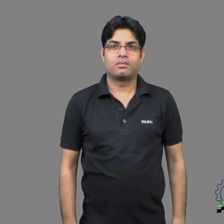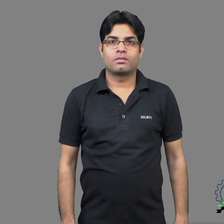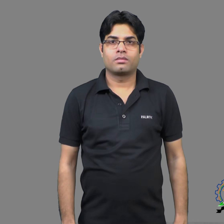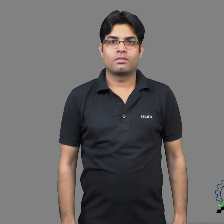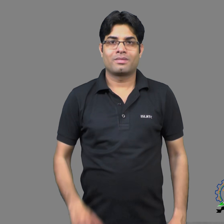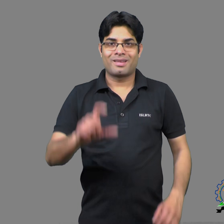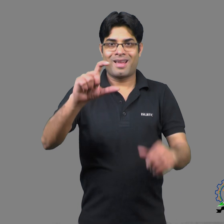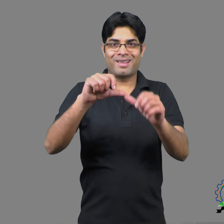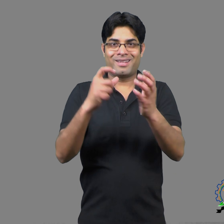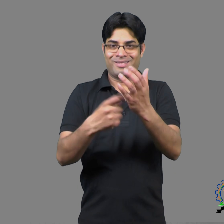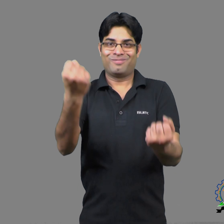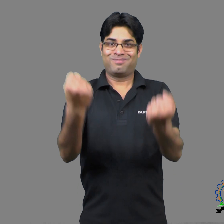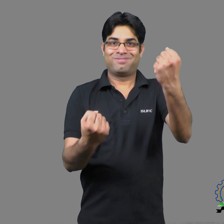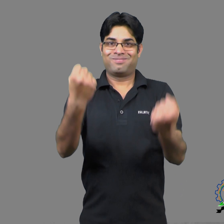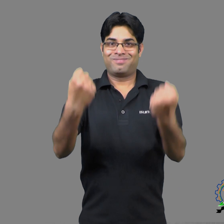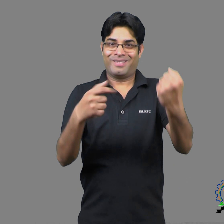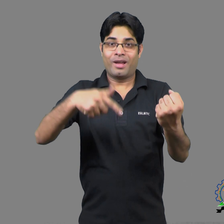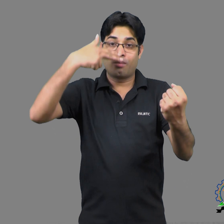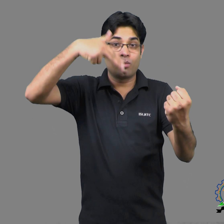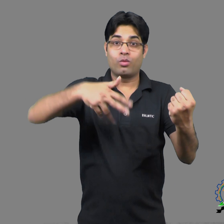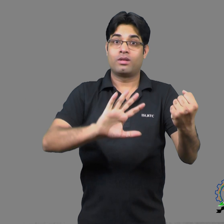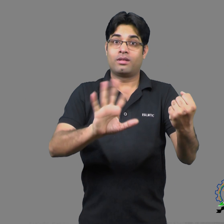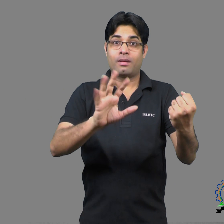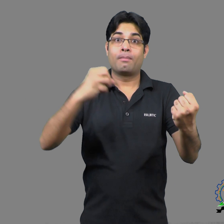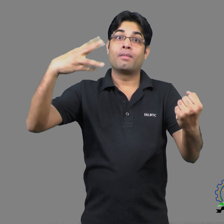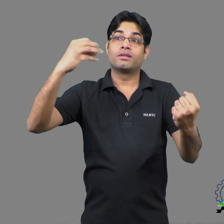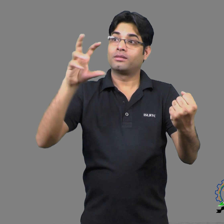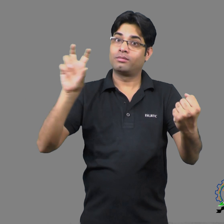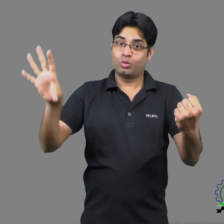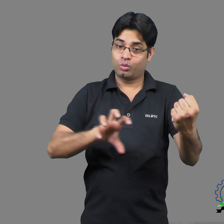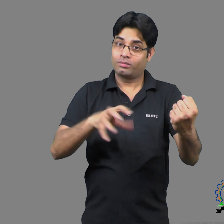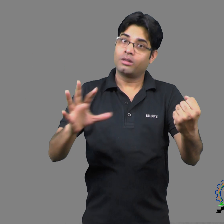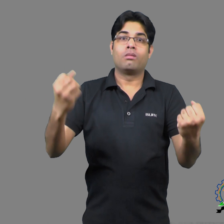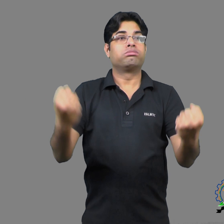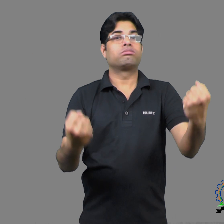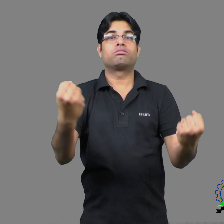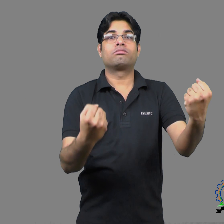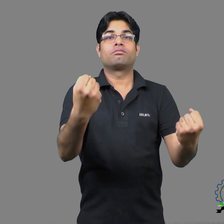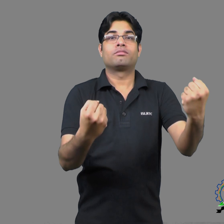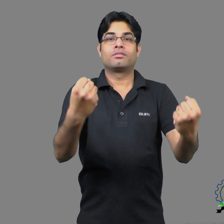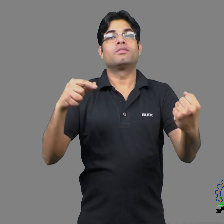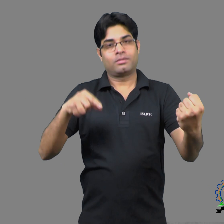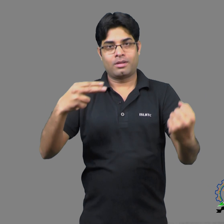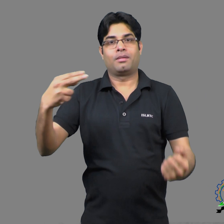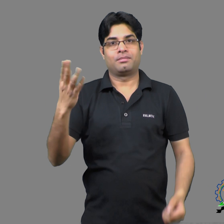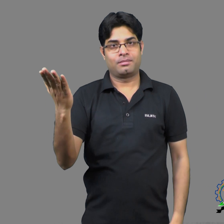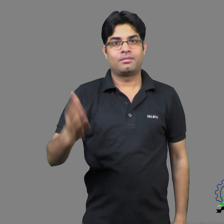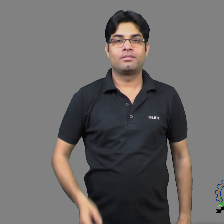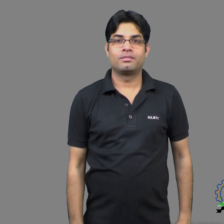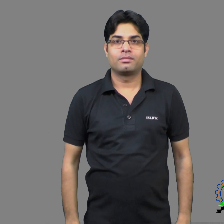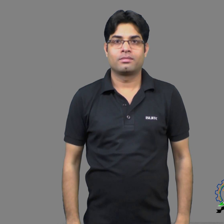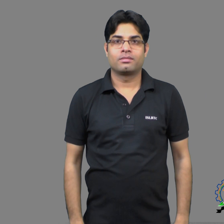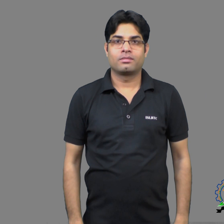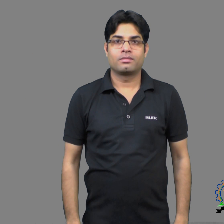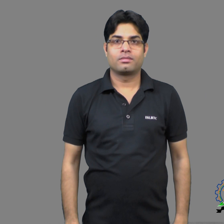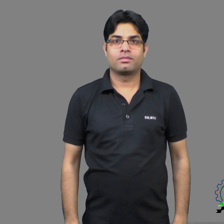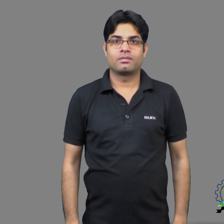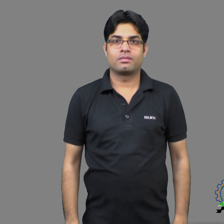Electric Car